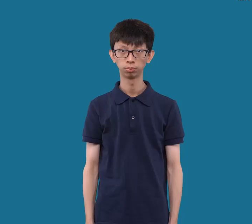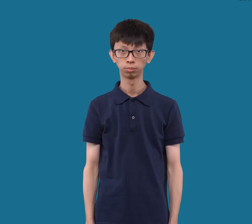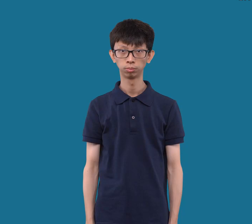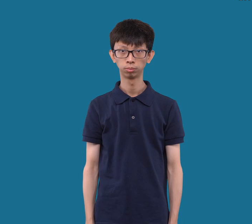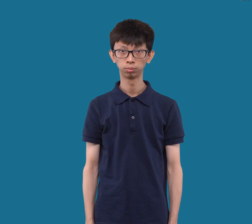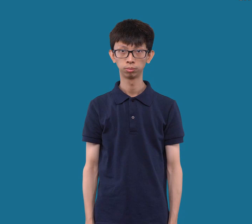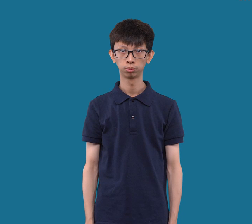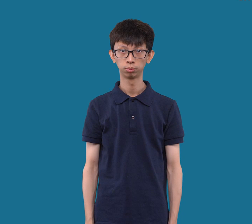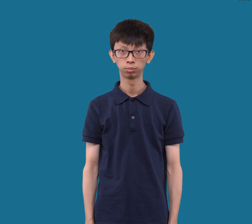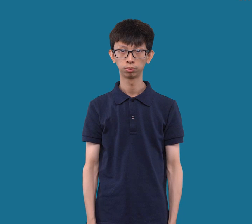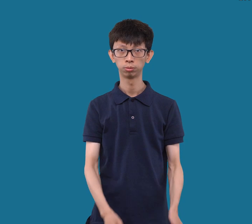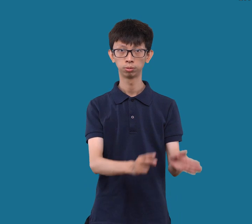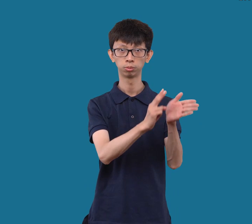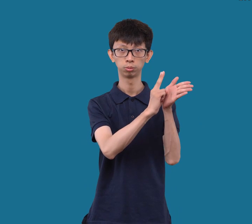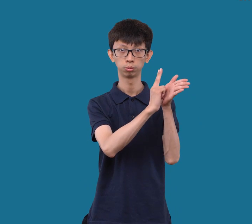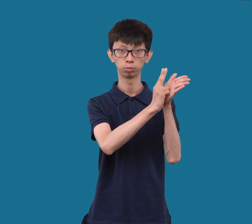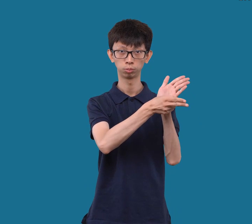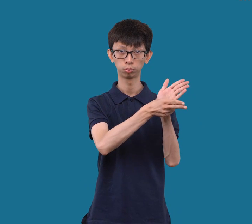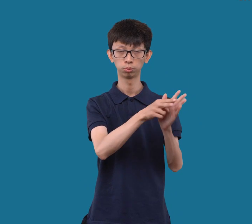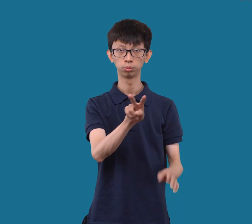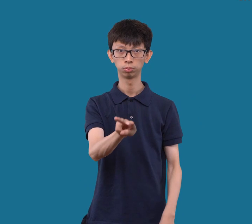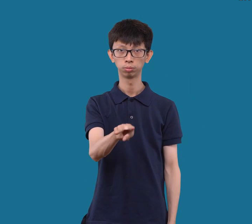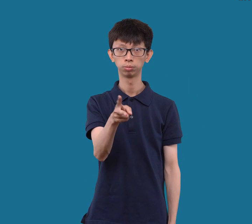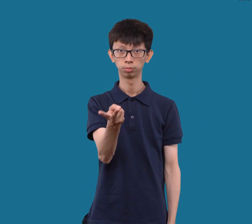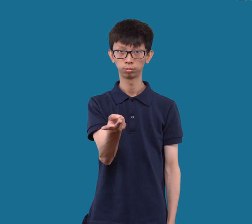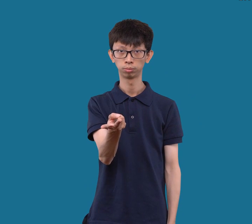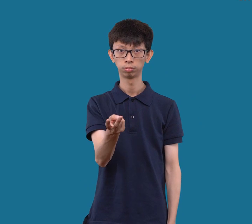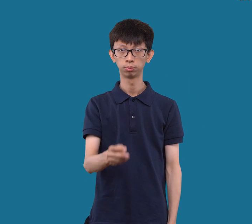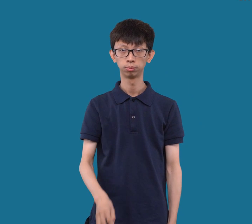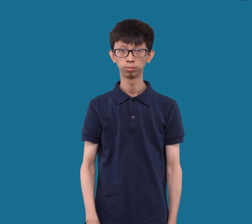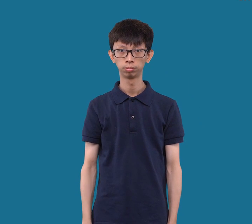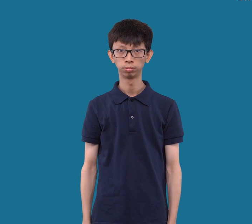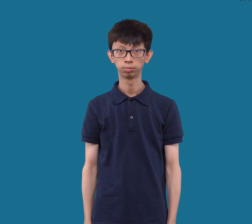chuyển đổi số đo